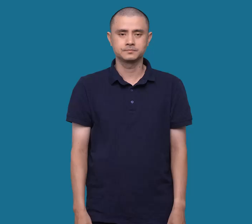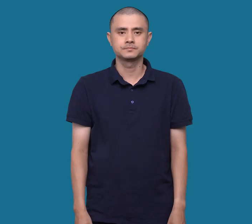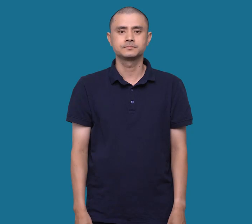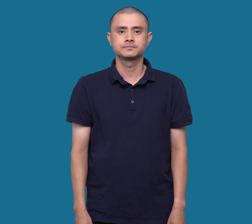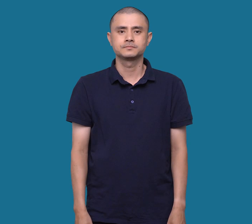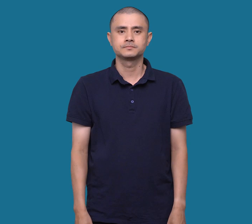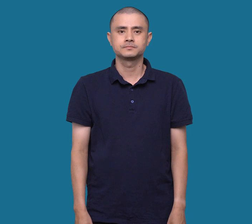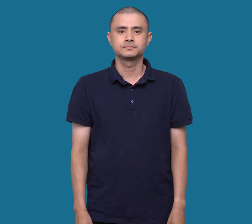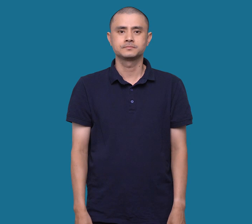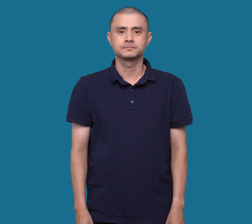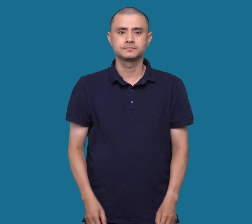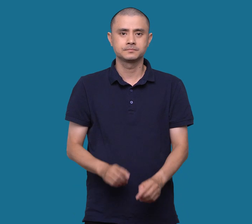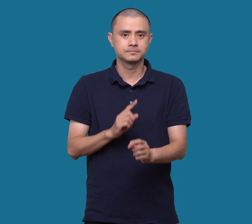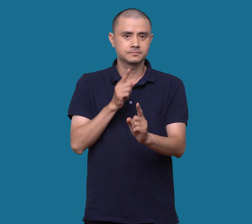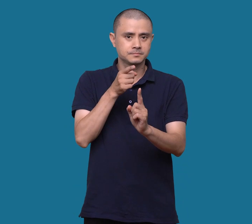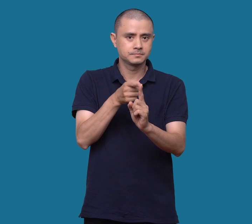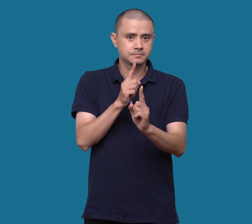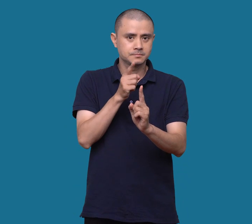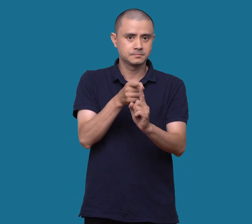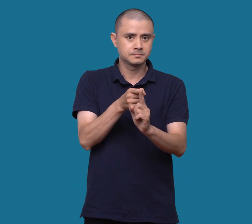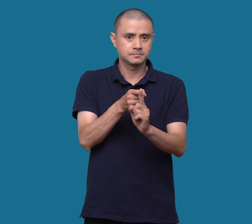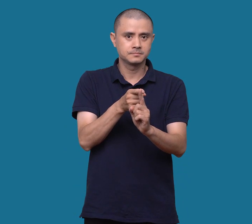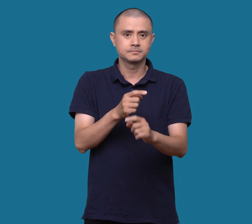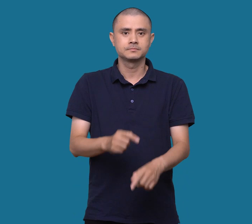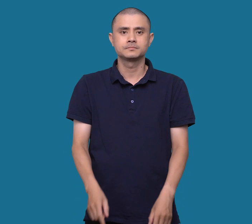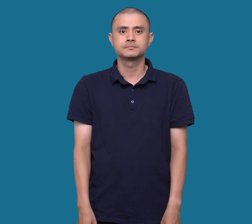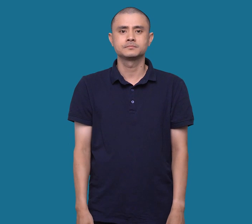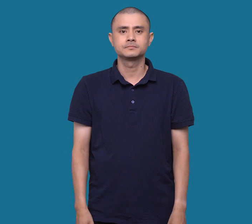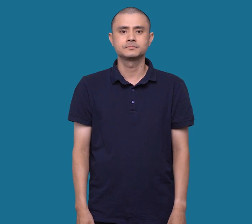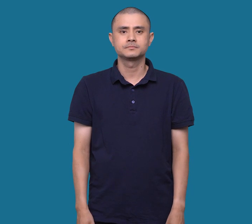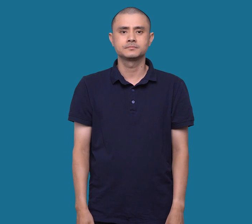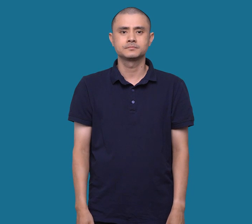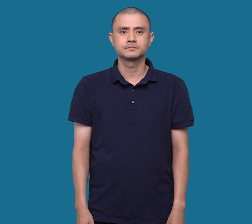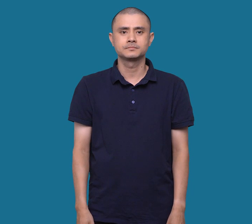mục tiêu